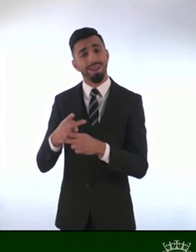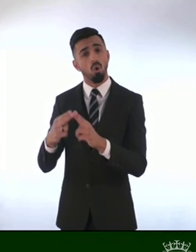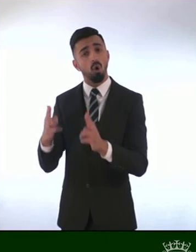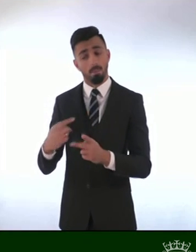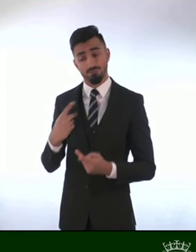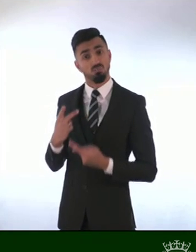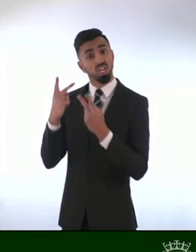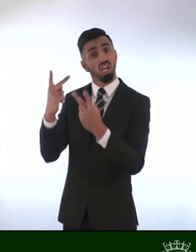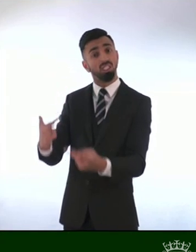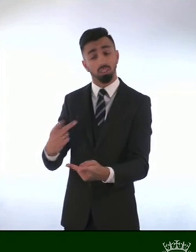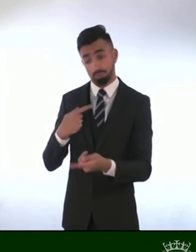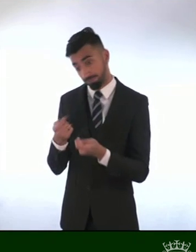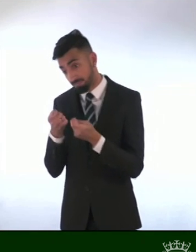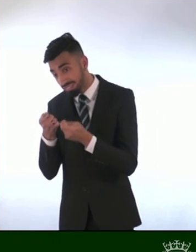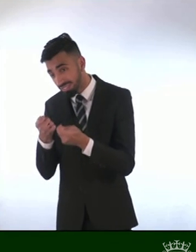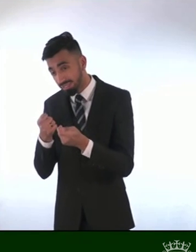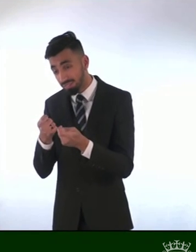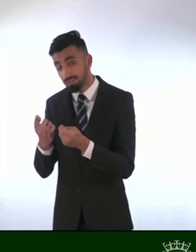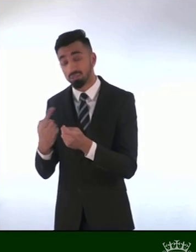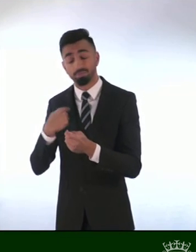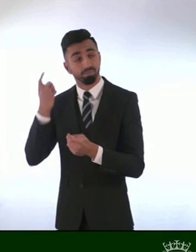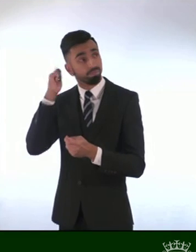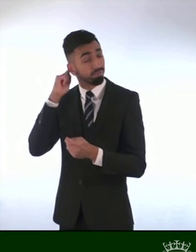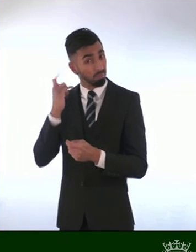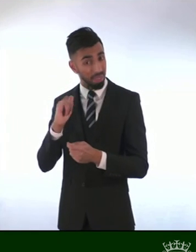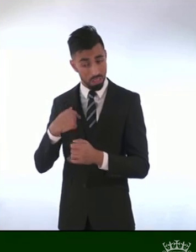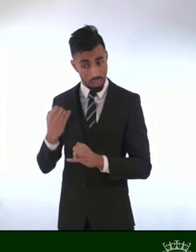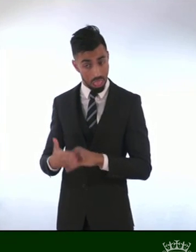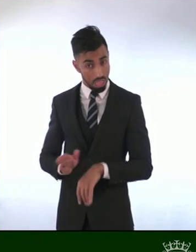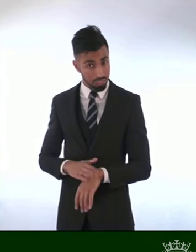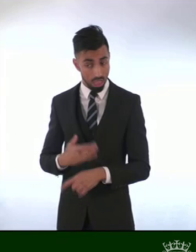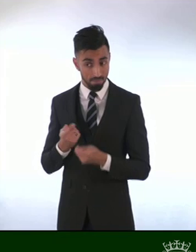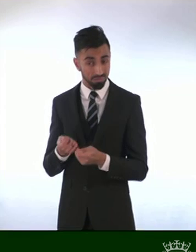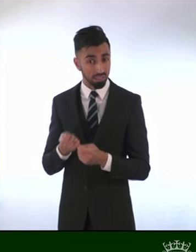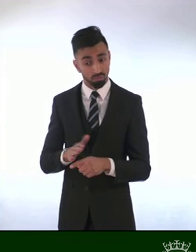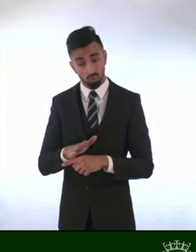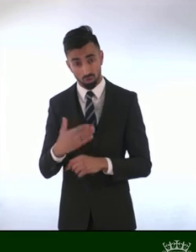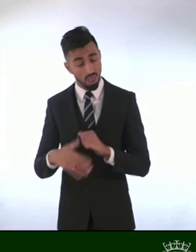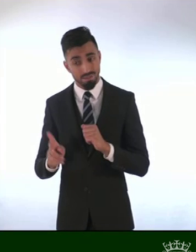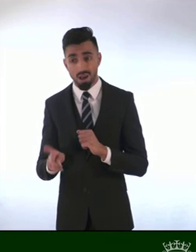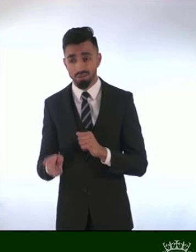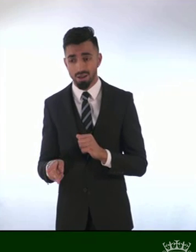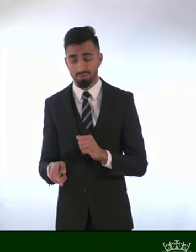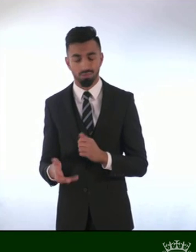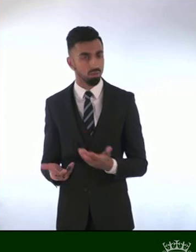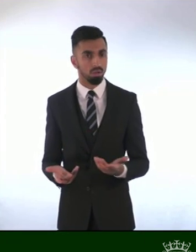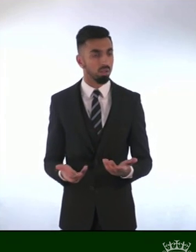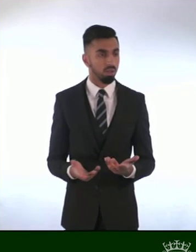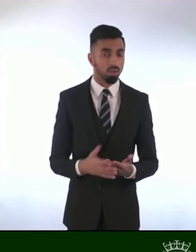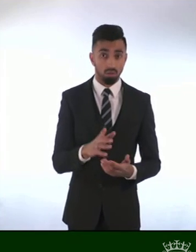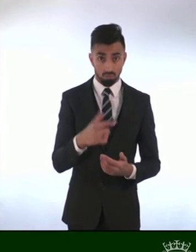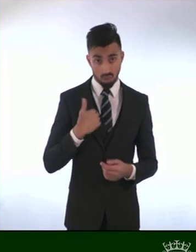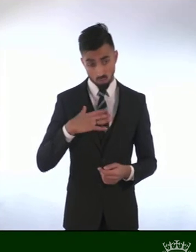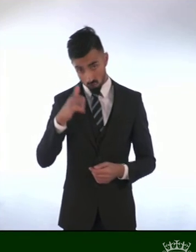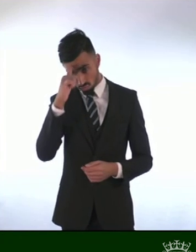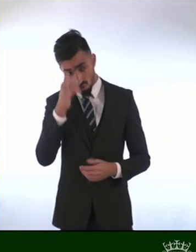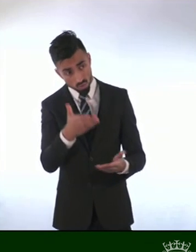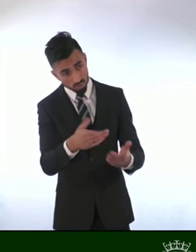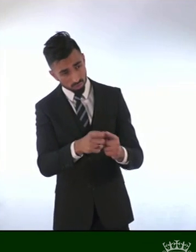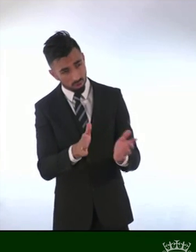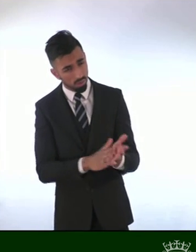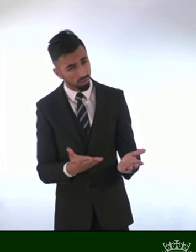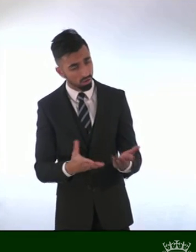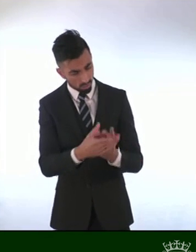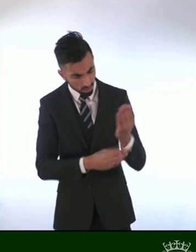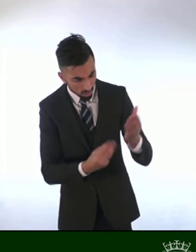We are in unprecedented times. I want to know where was the forward planning for PPE for our NHS and care staff.